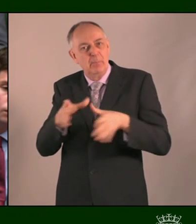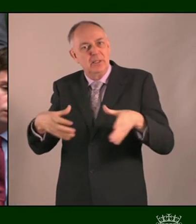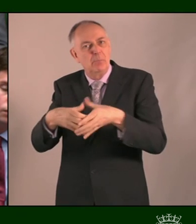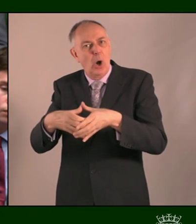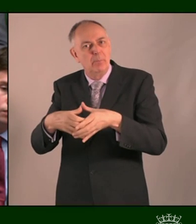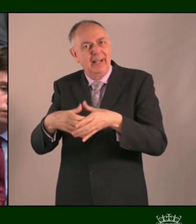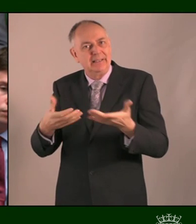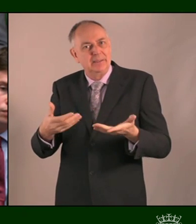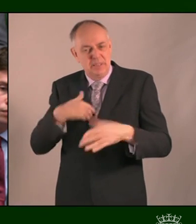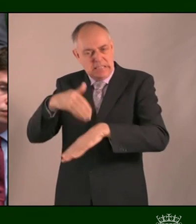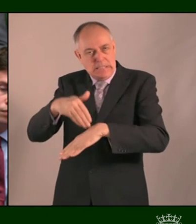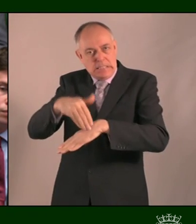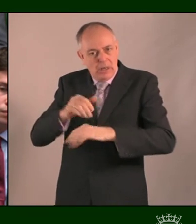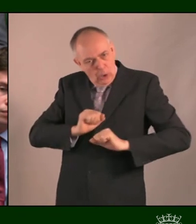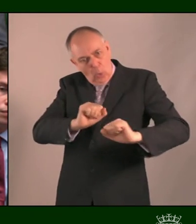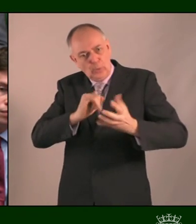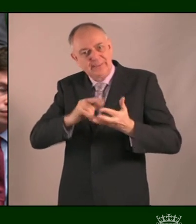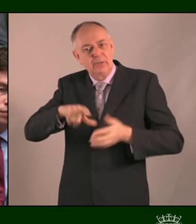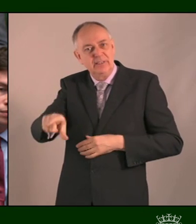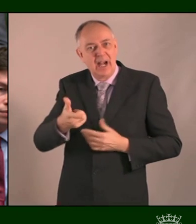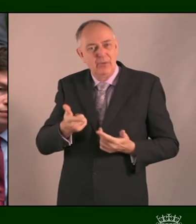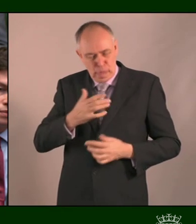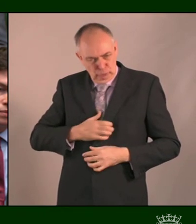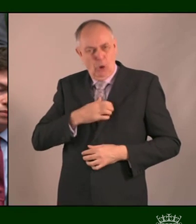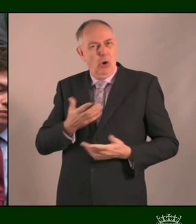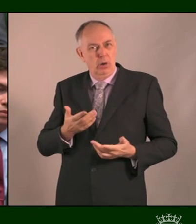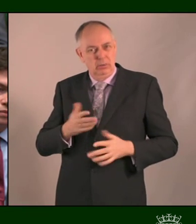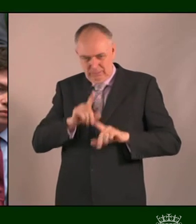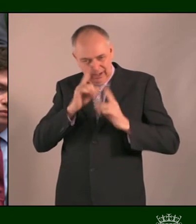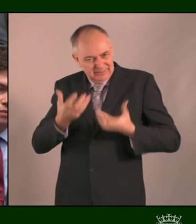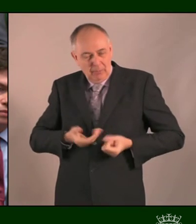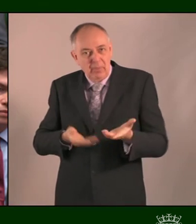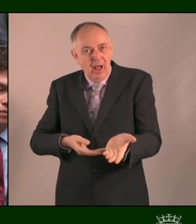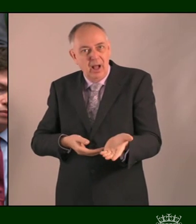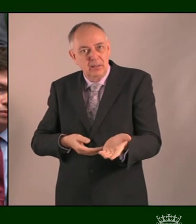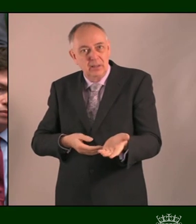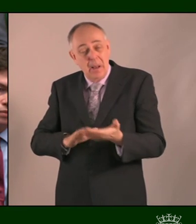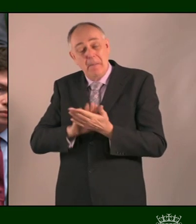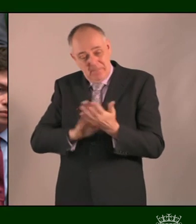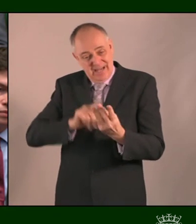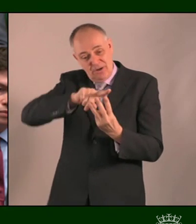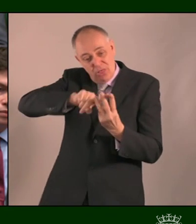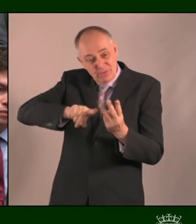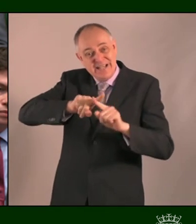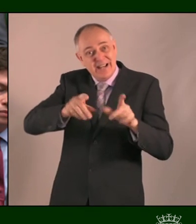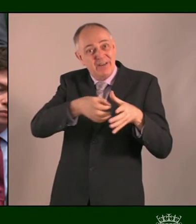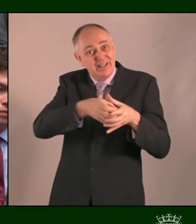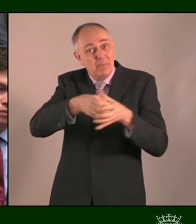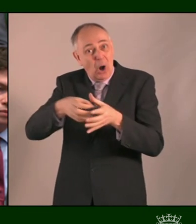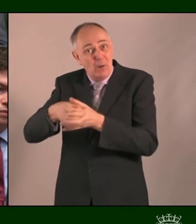If that is true, it suggests a shocking and unacceptable pattern of behaviour across three Government Departments.